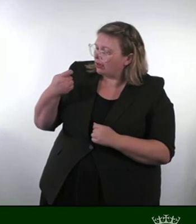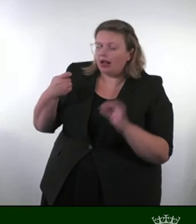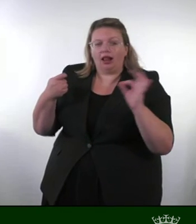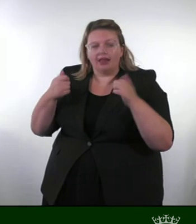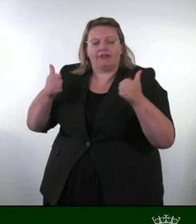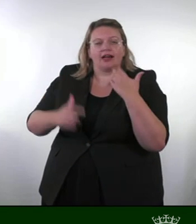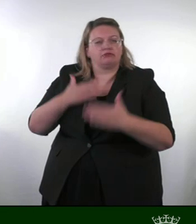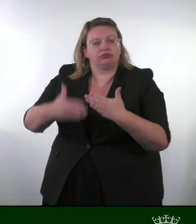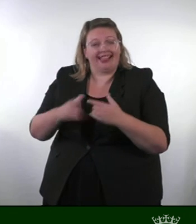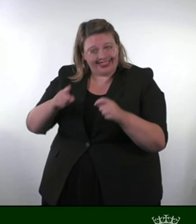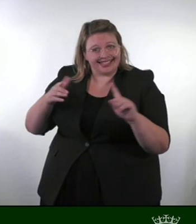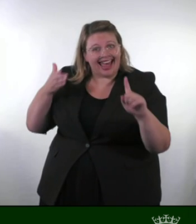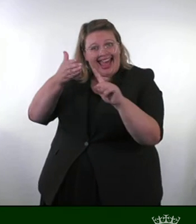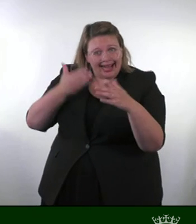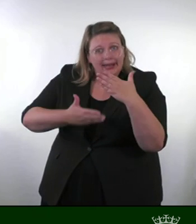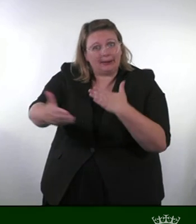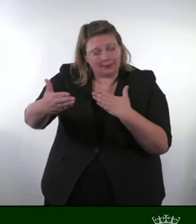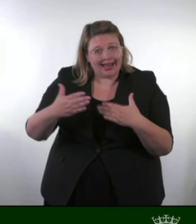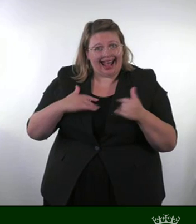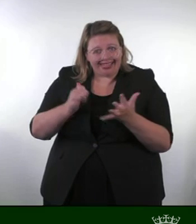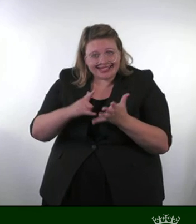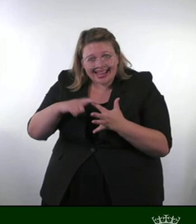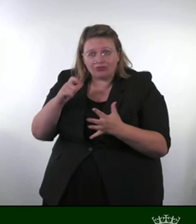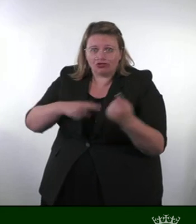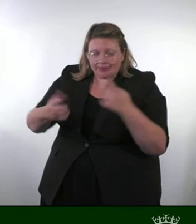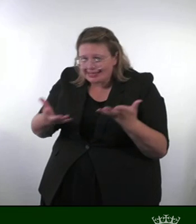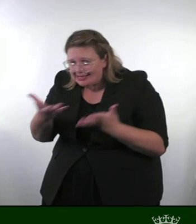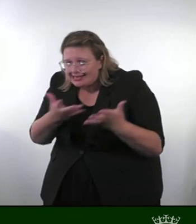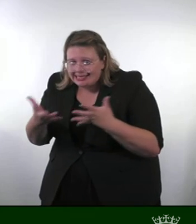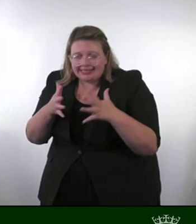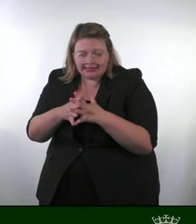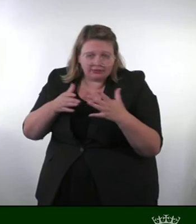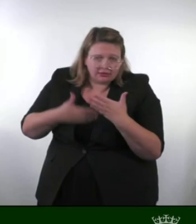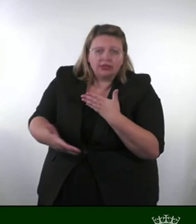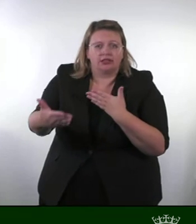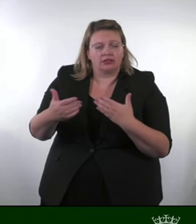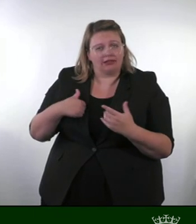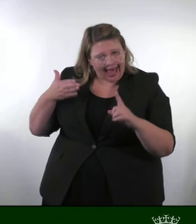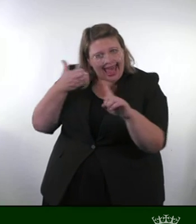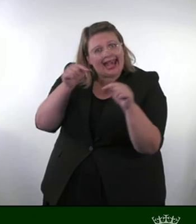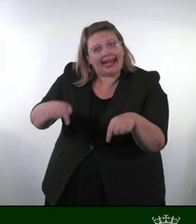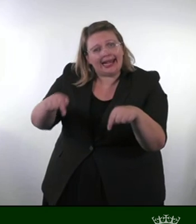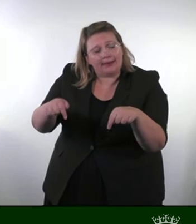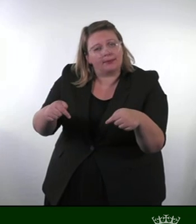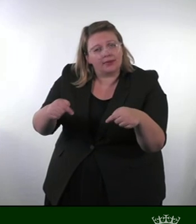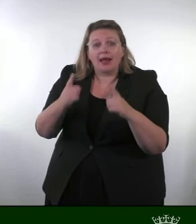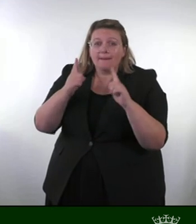That is the vision that the Health Secretary and others have been sketching out over the last few days and that is where we intend to get to.